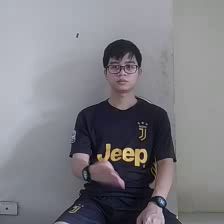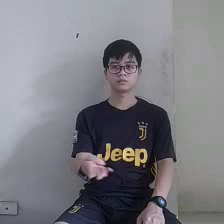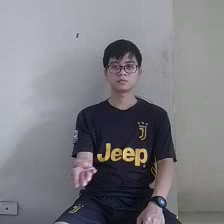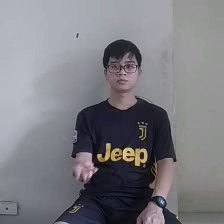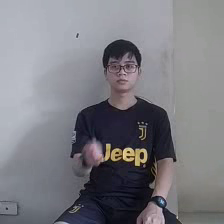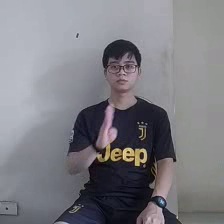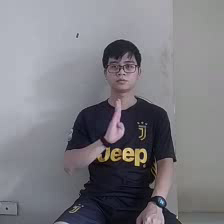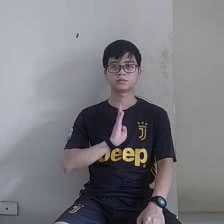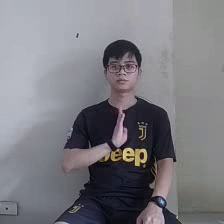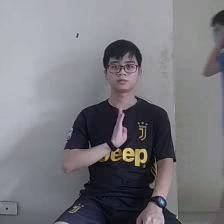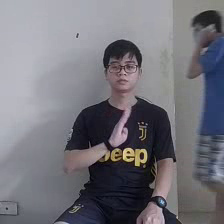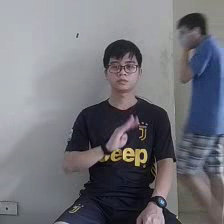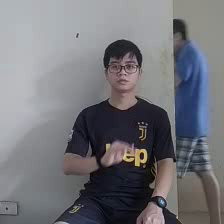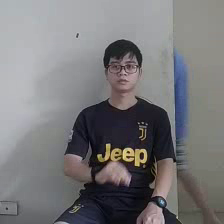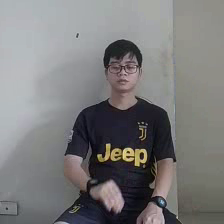Xin phép